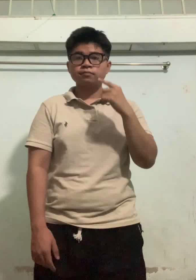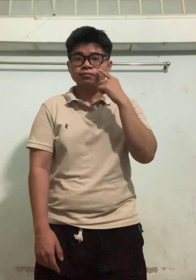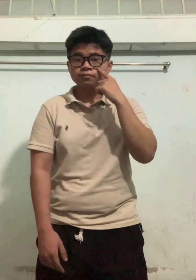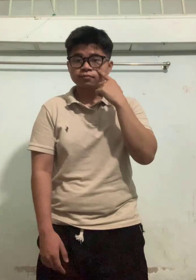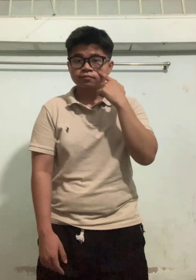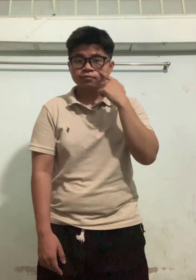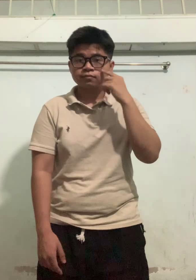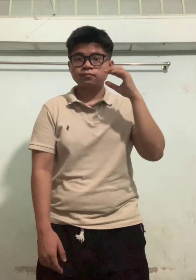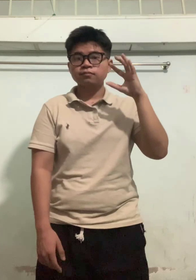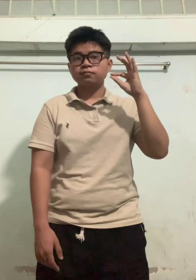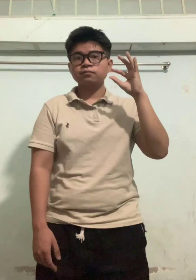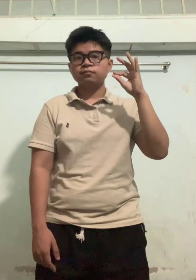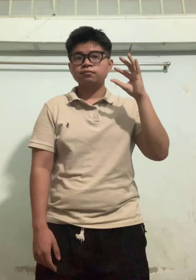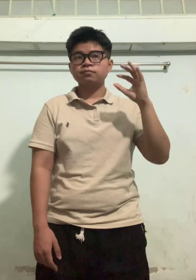lam quen